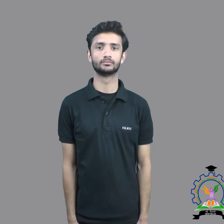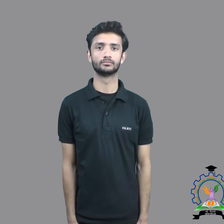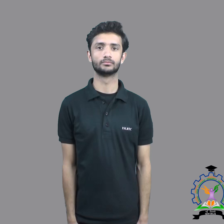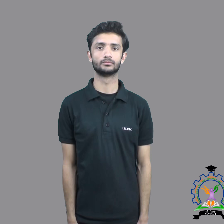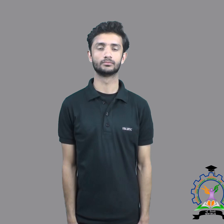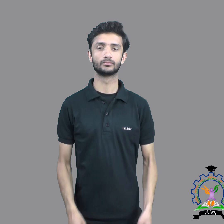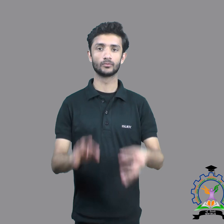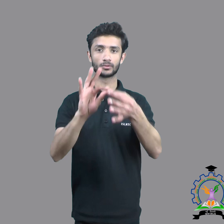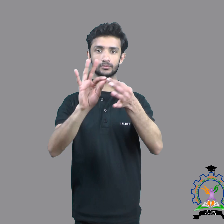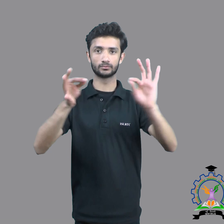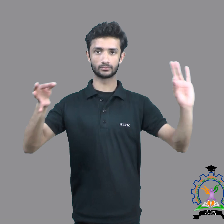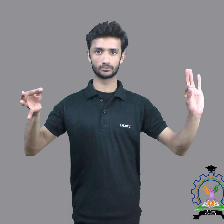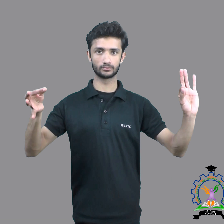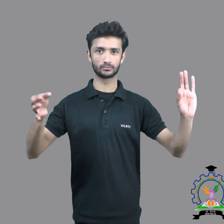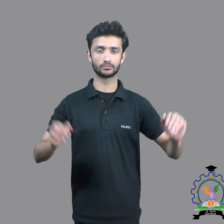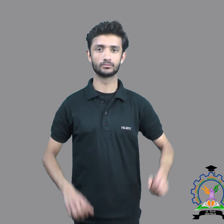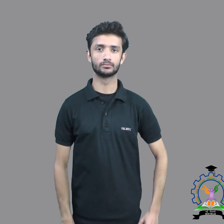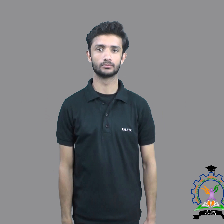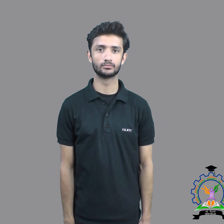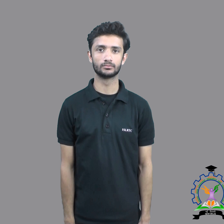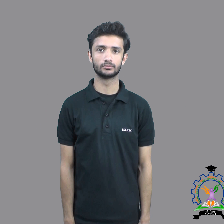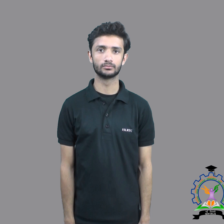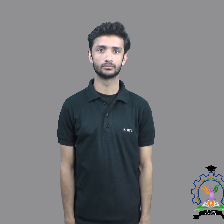Syntax